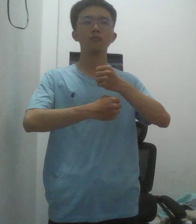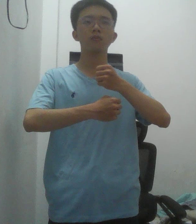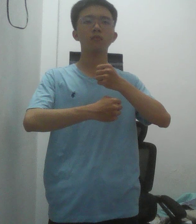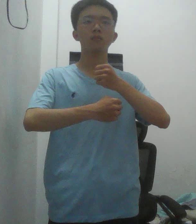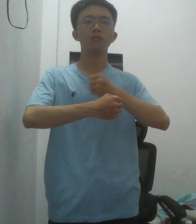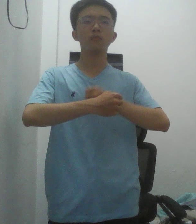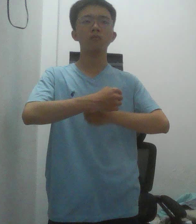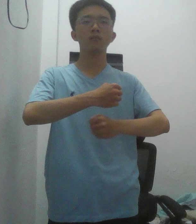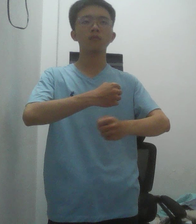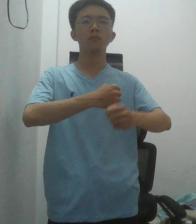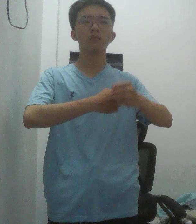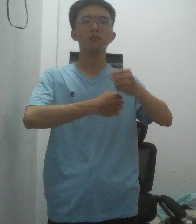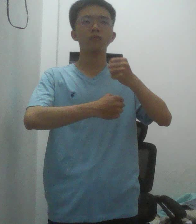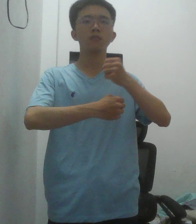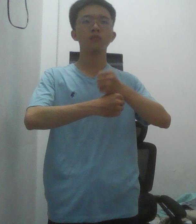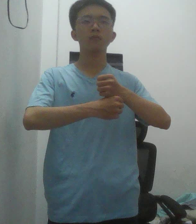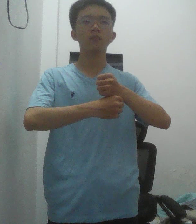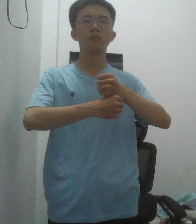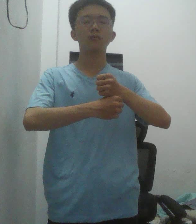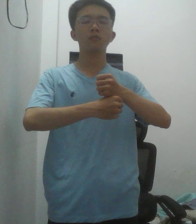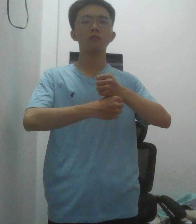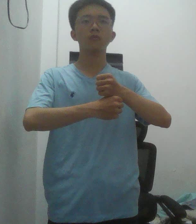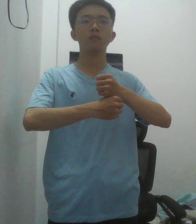nam